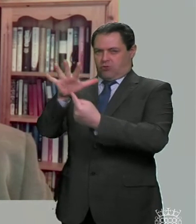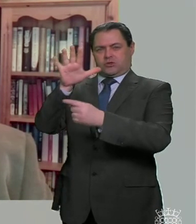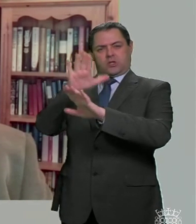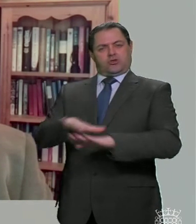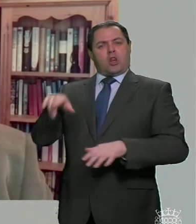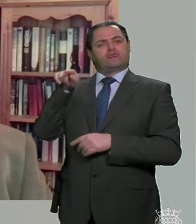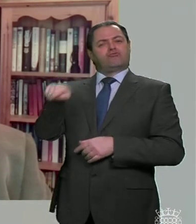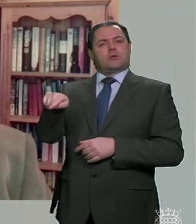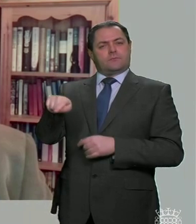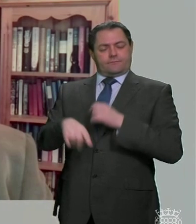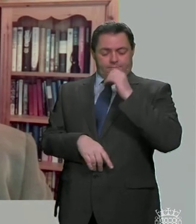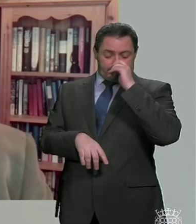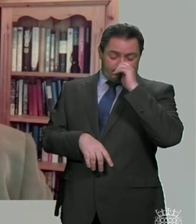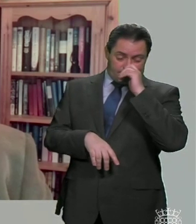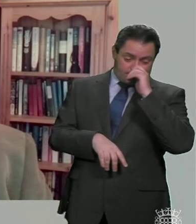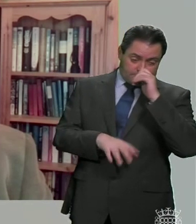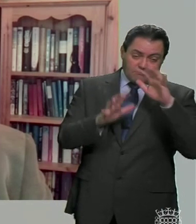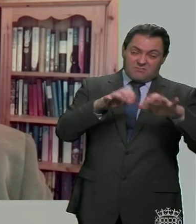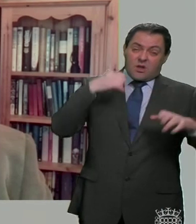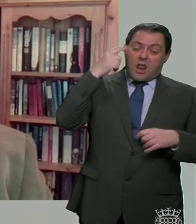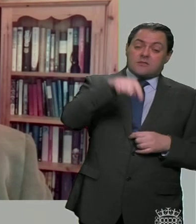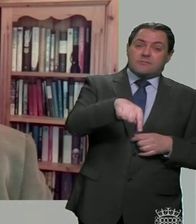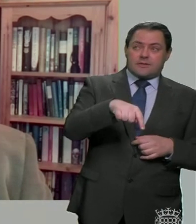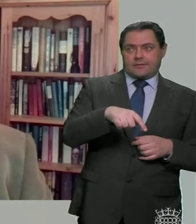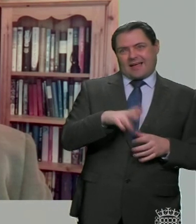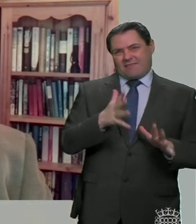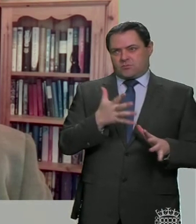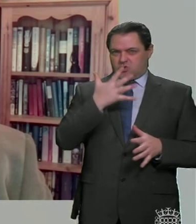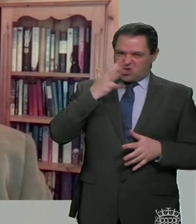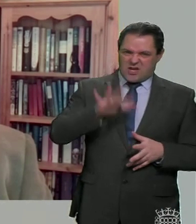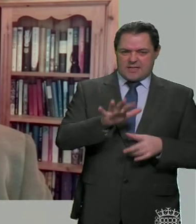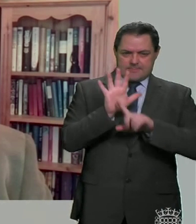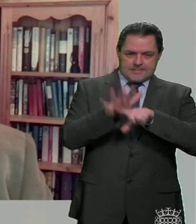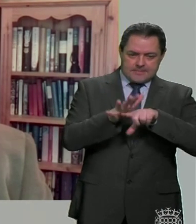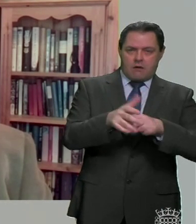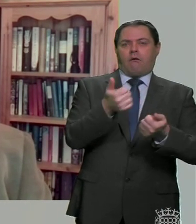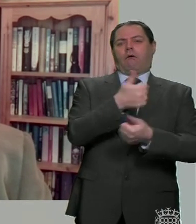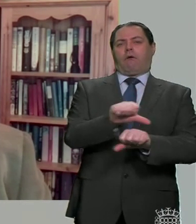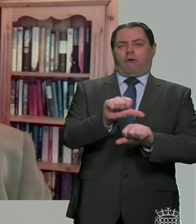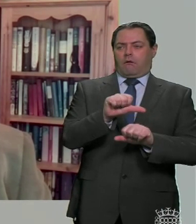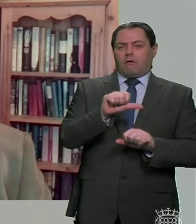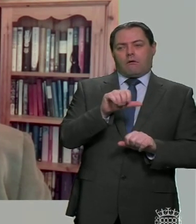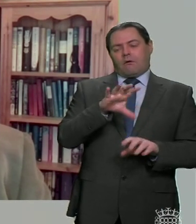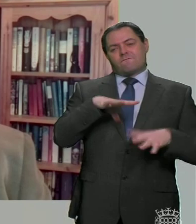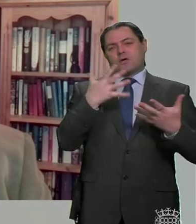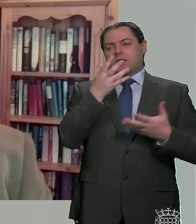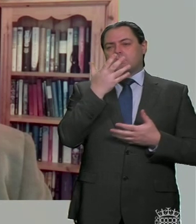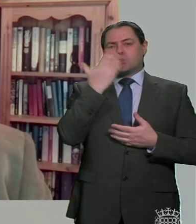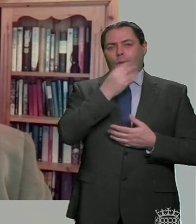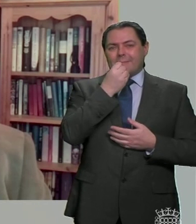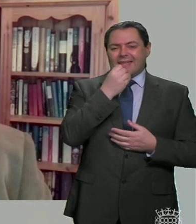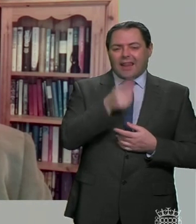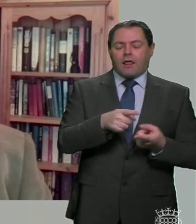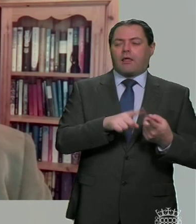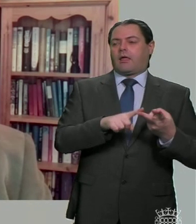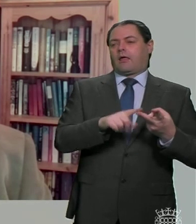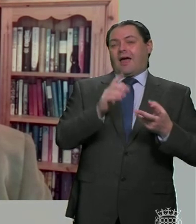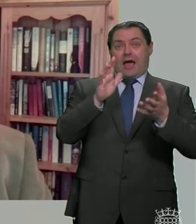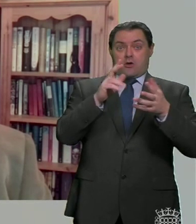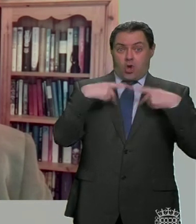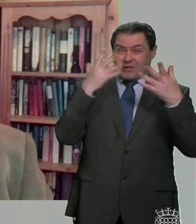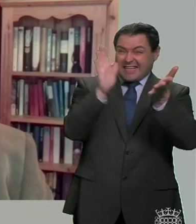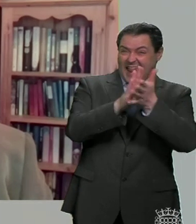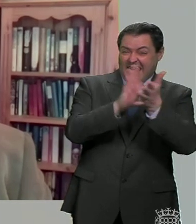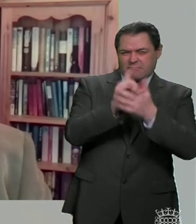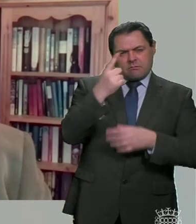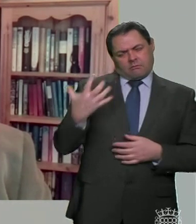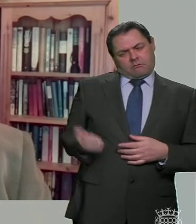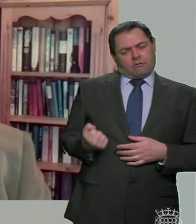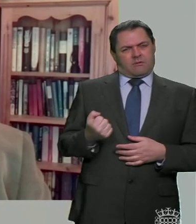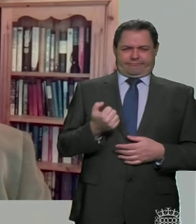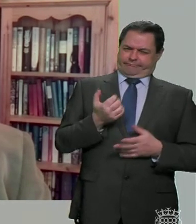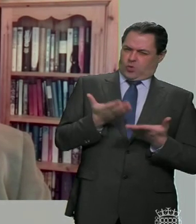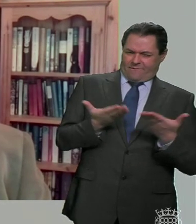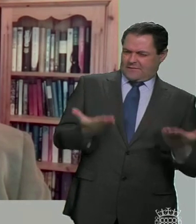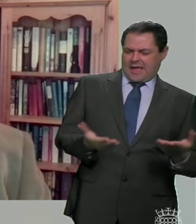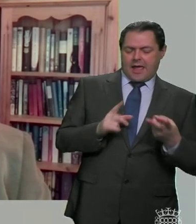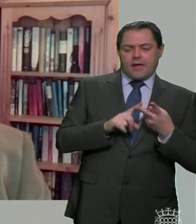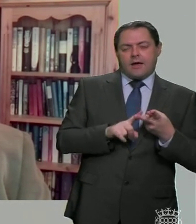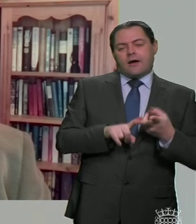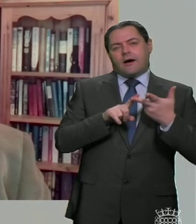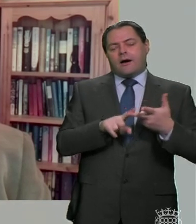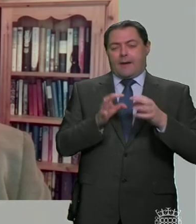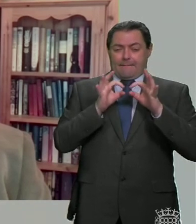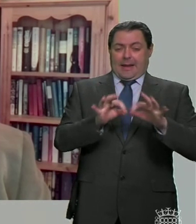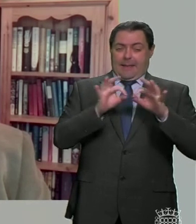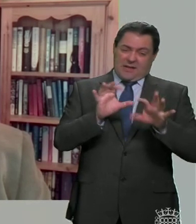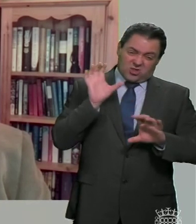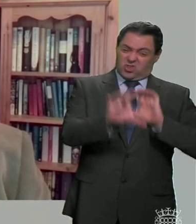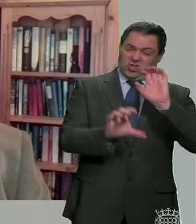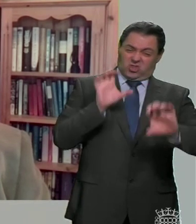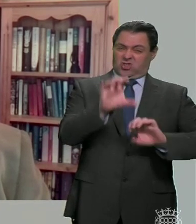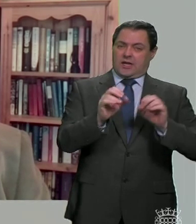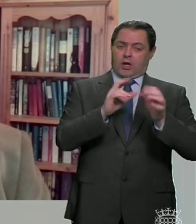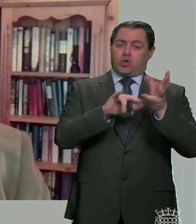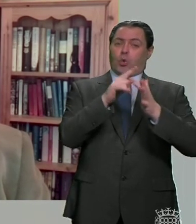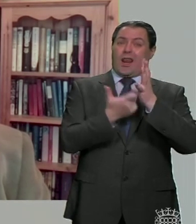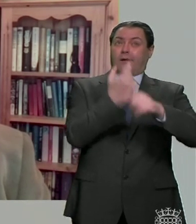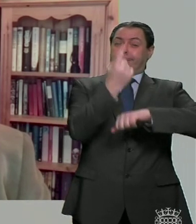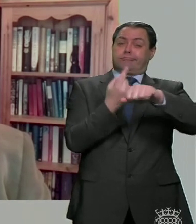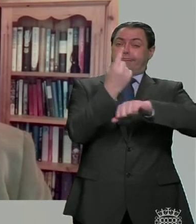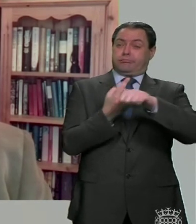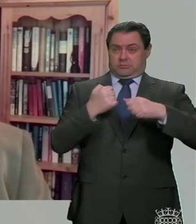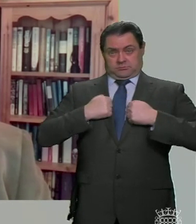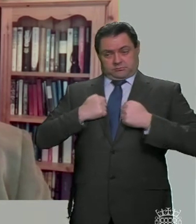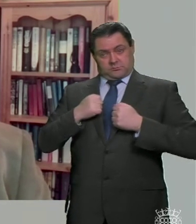In contrast, we have a UK Government who have to be shamed into providing free school meals, who will clap for nurses but will not give them a fair wage, and who plough billions into a nuclear arsenal that sits redundant on the Clyde.